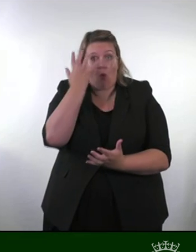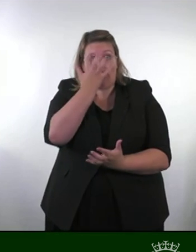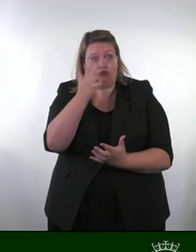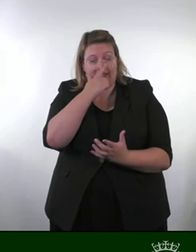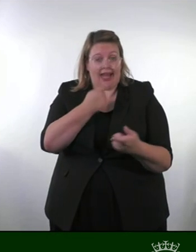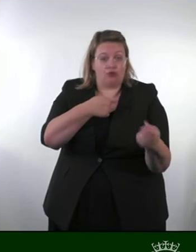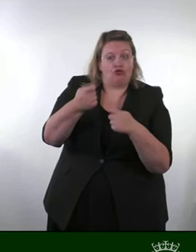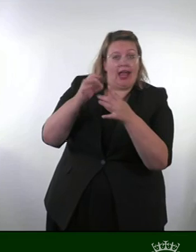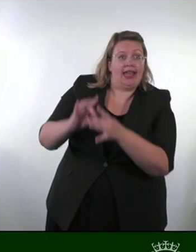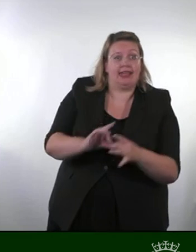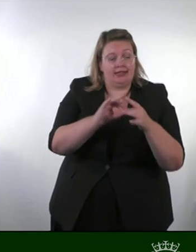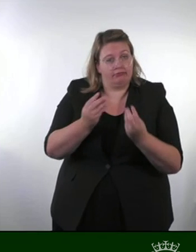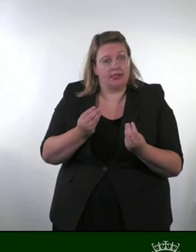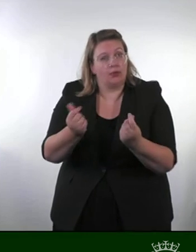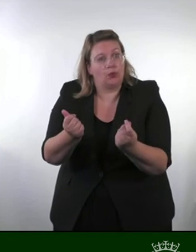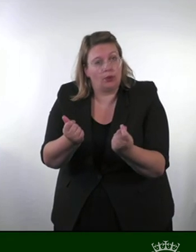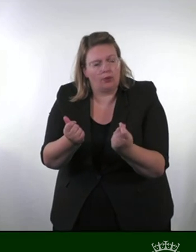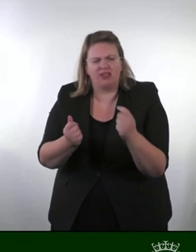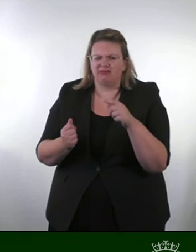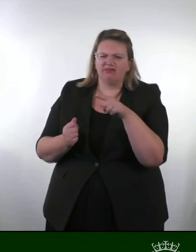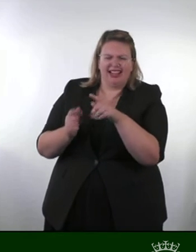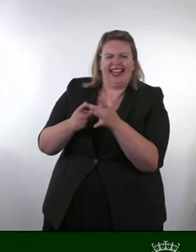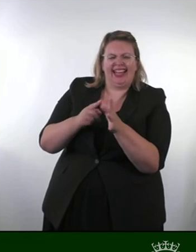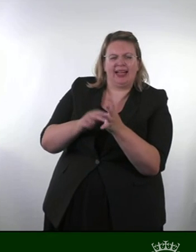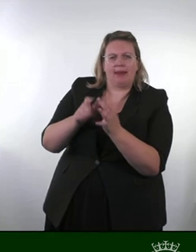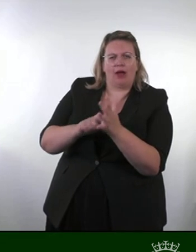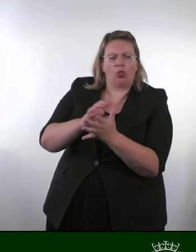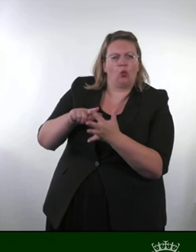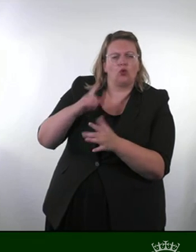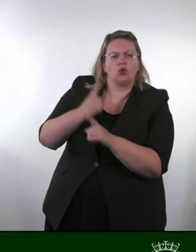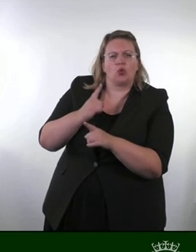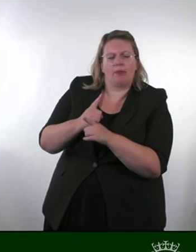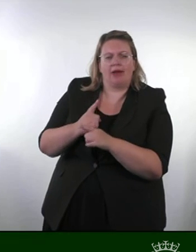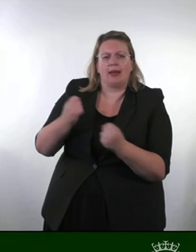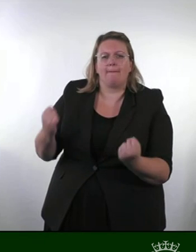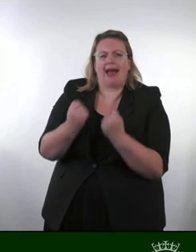He speaks of a transfer of powers to the UK Government.